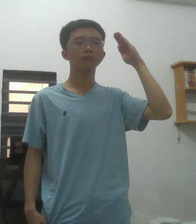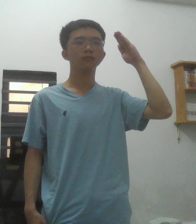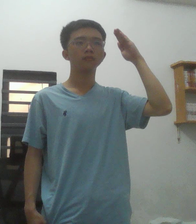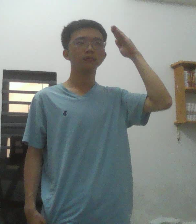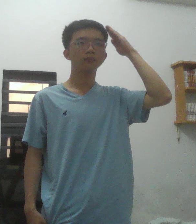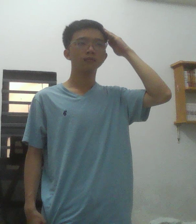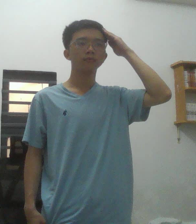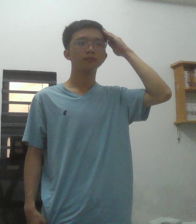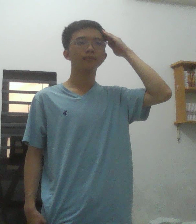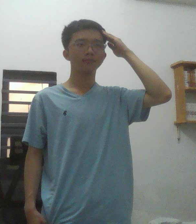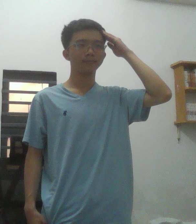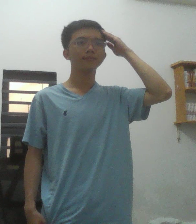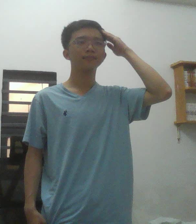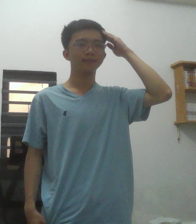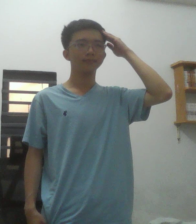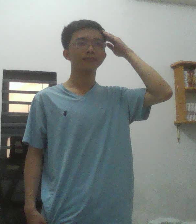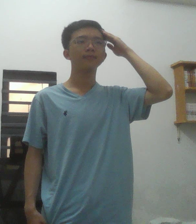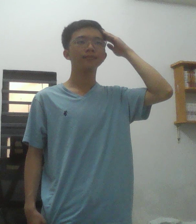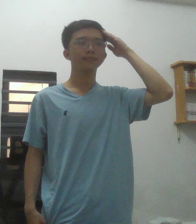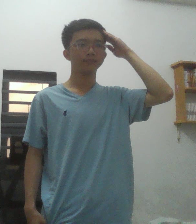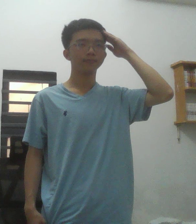biet